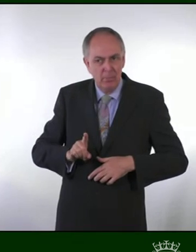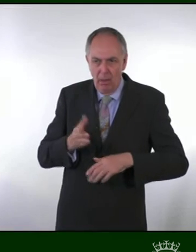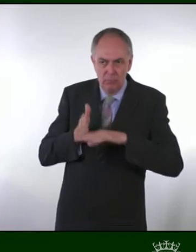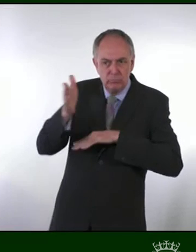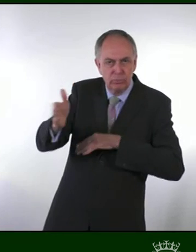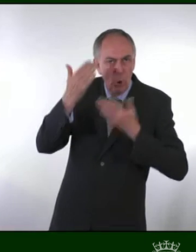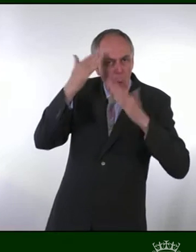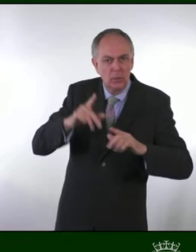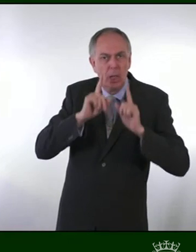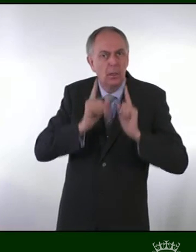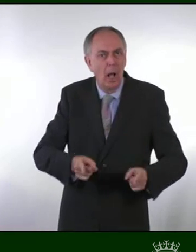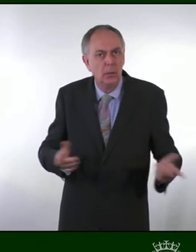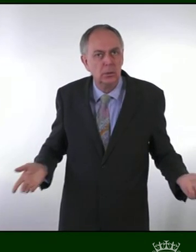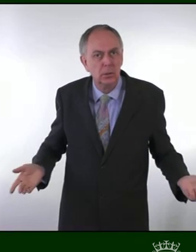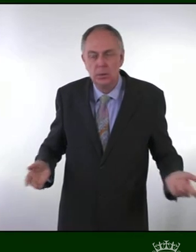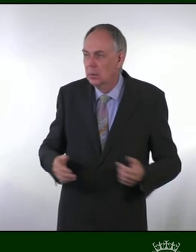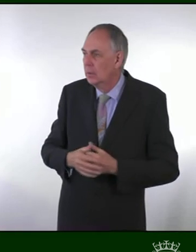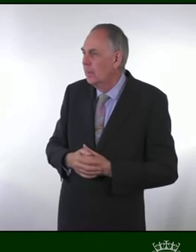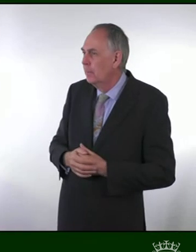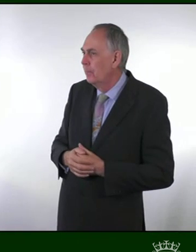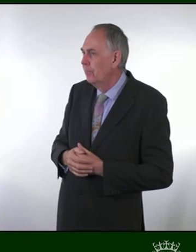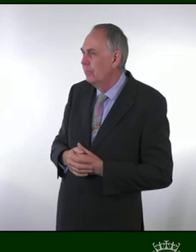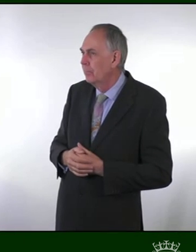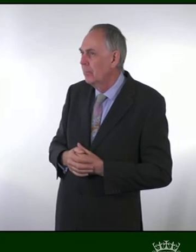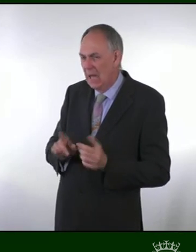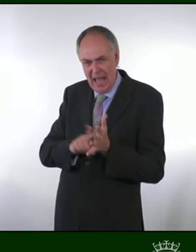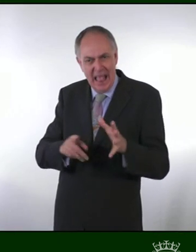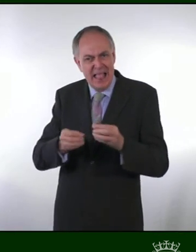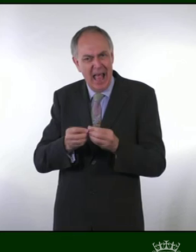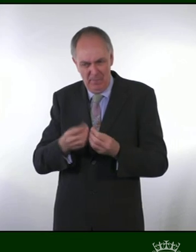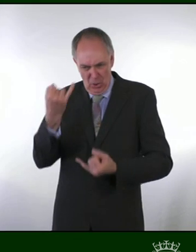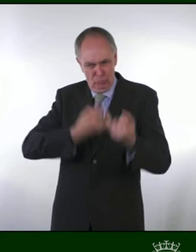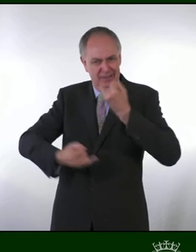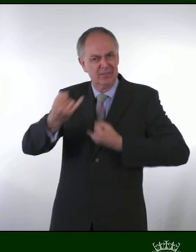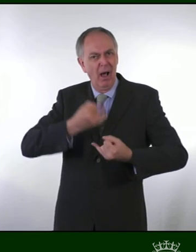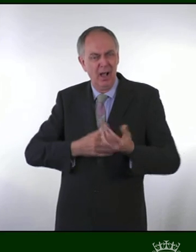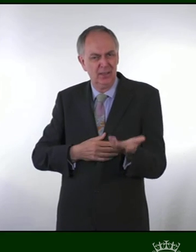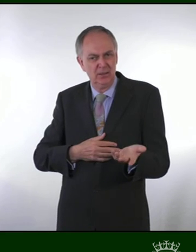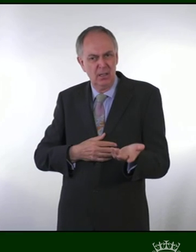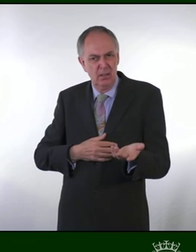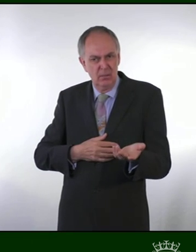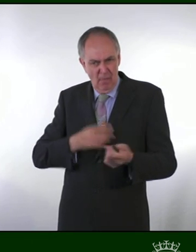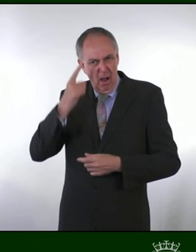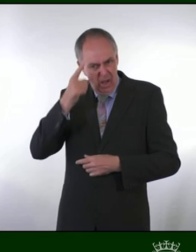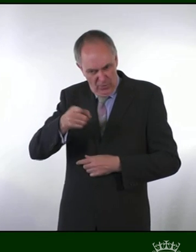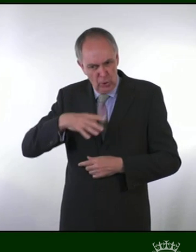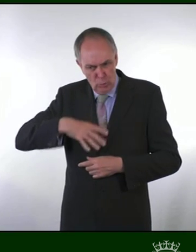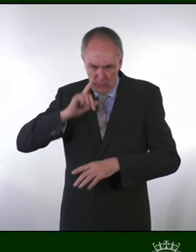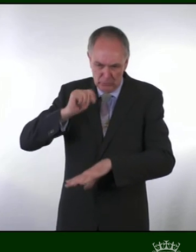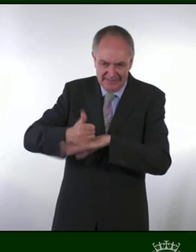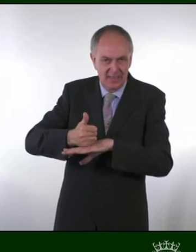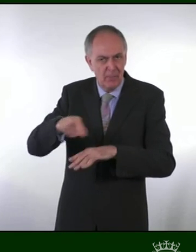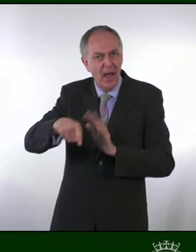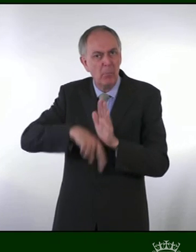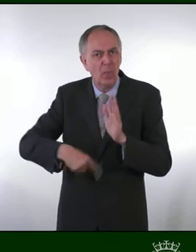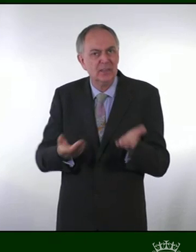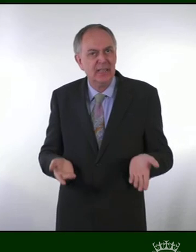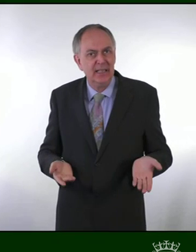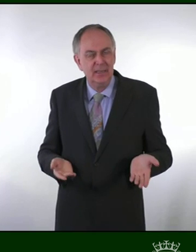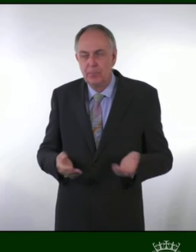I am surprised to hear that criticism from the Labour Benches. I thought that the Opposition were in favour of the quarantine policy.